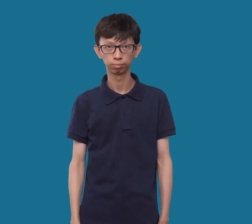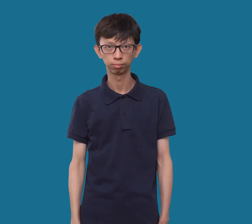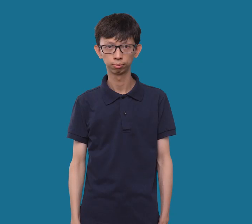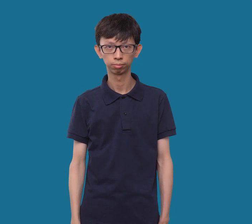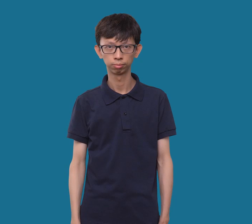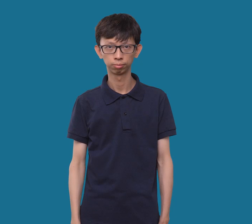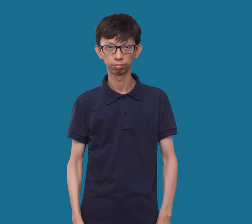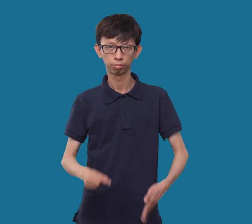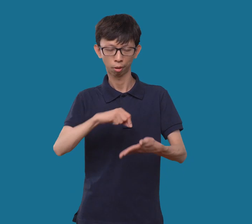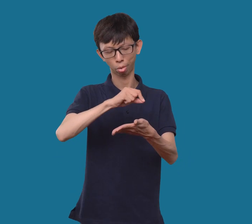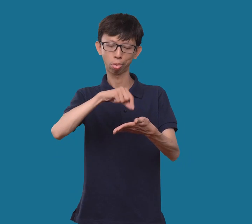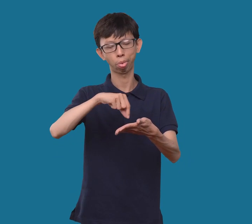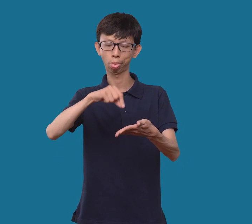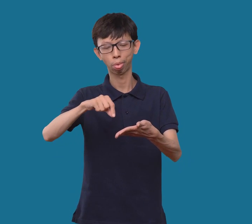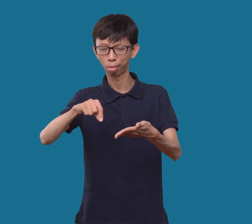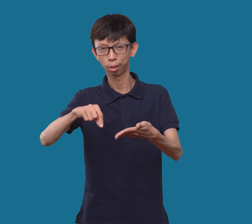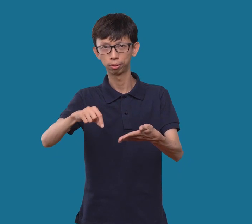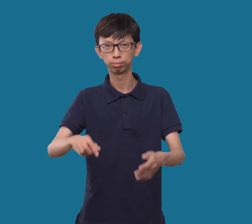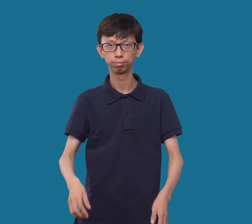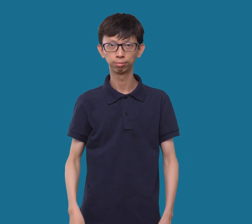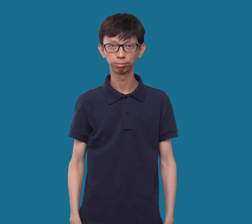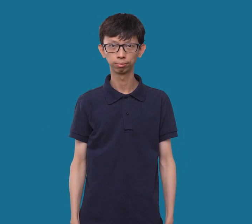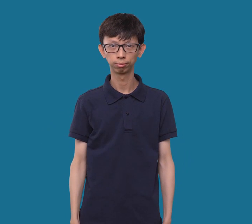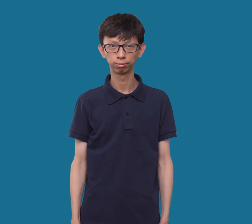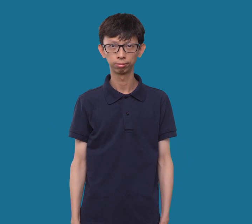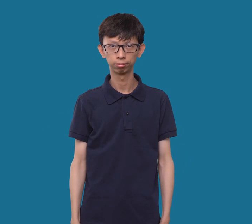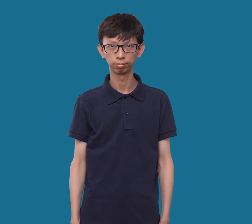nguệch ngoạc